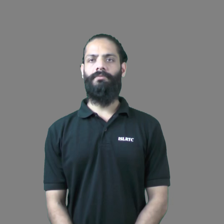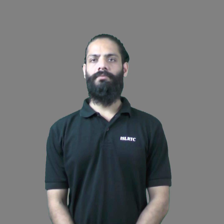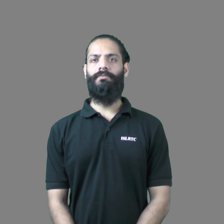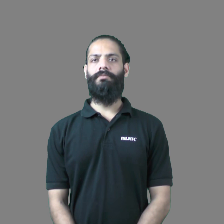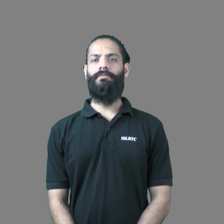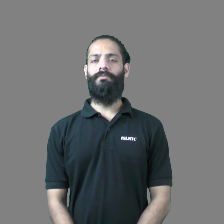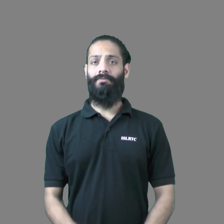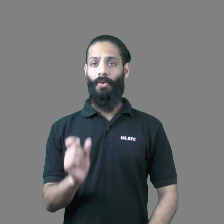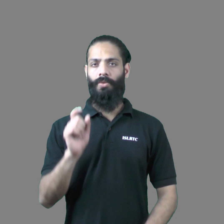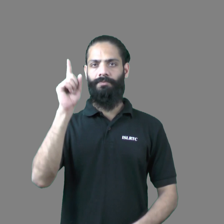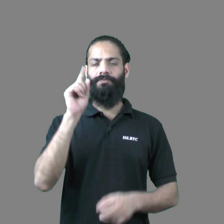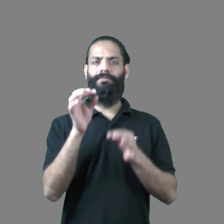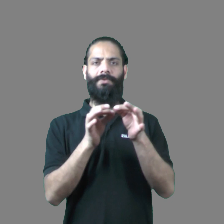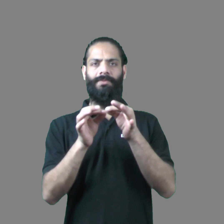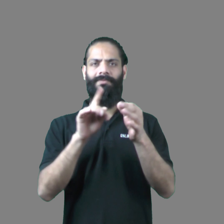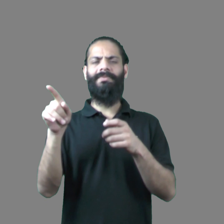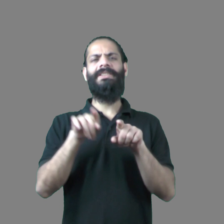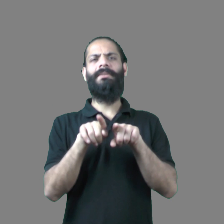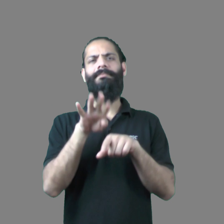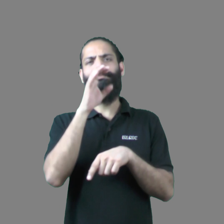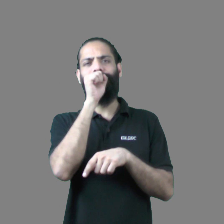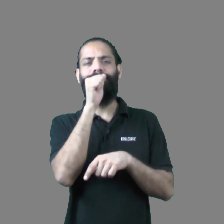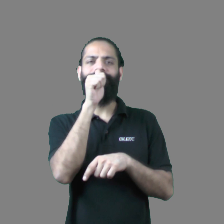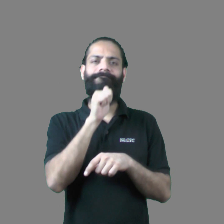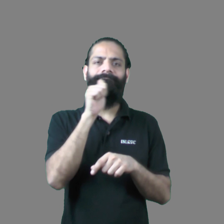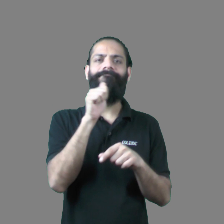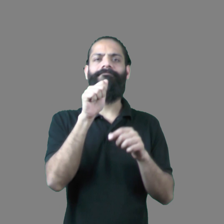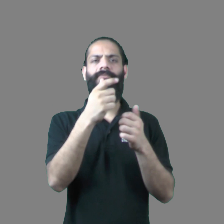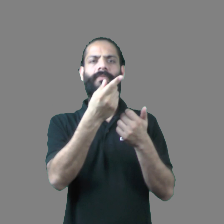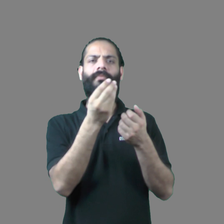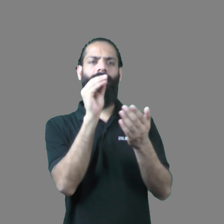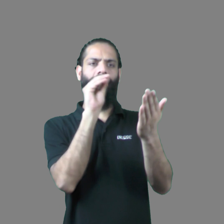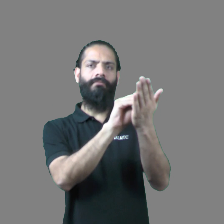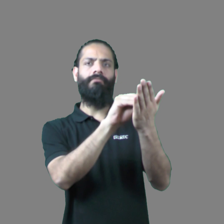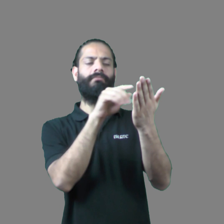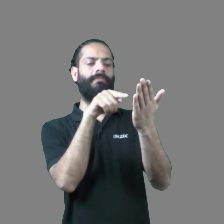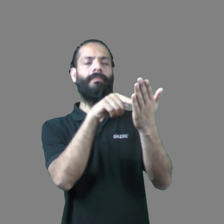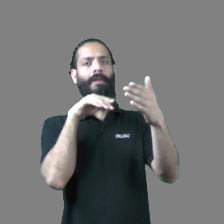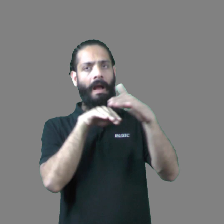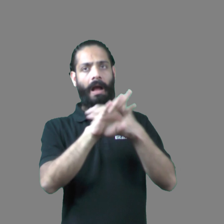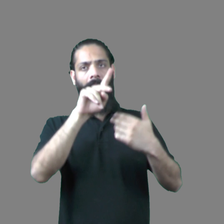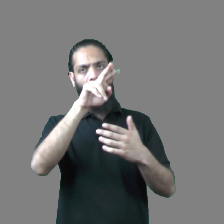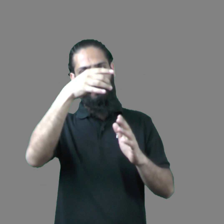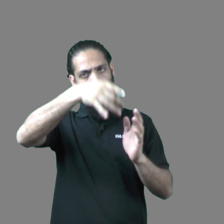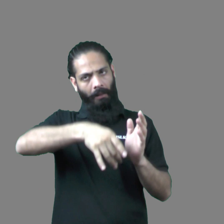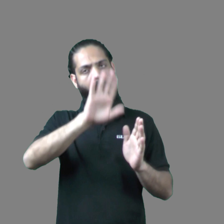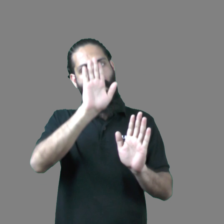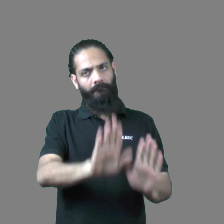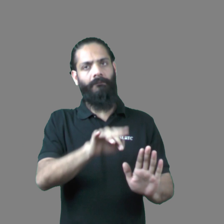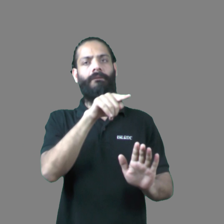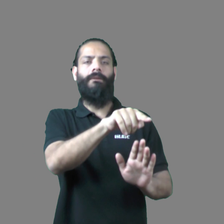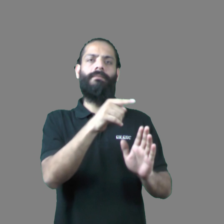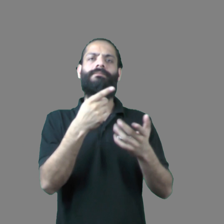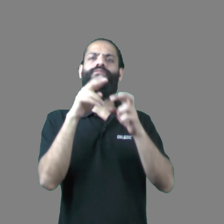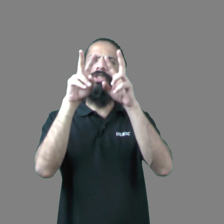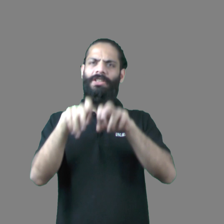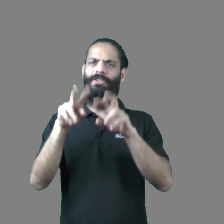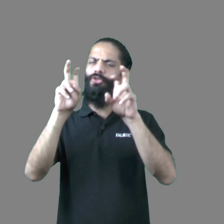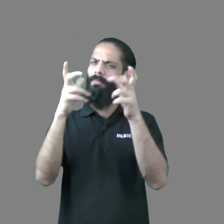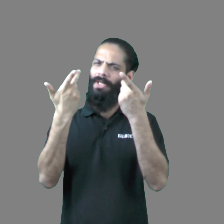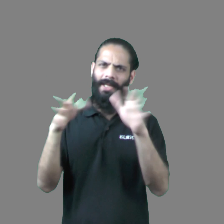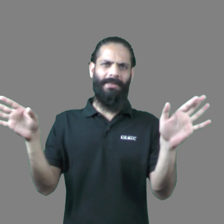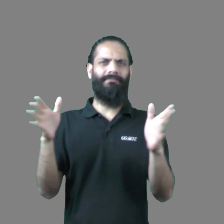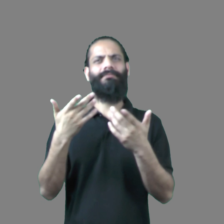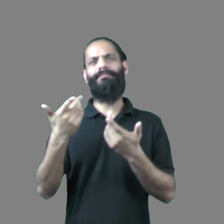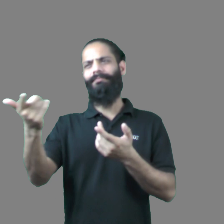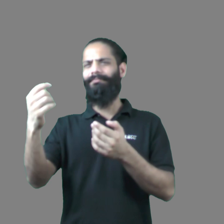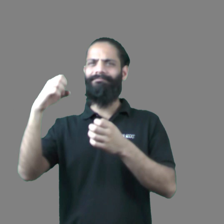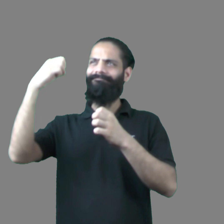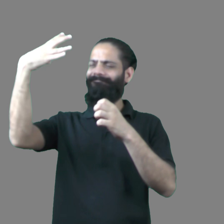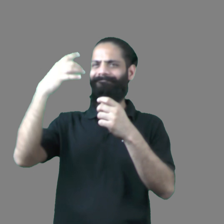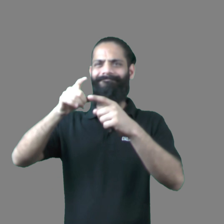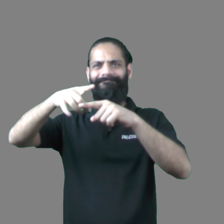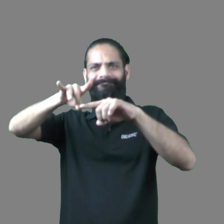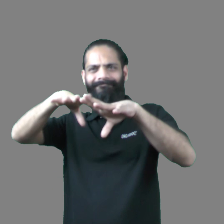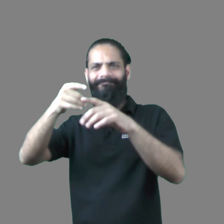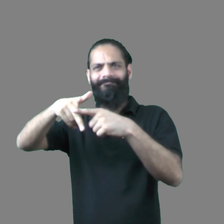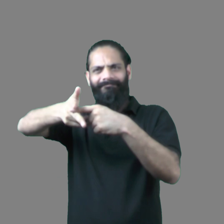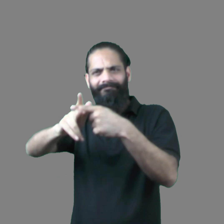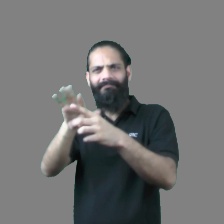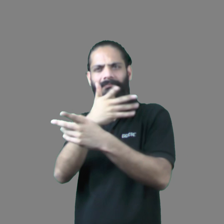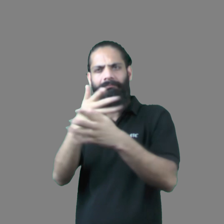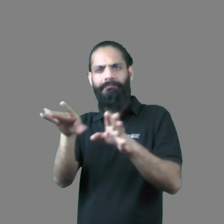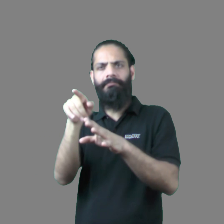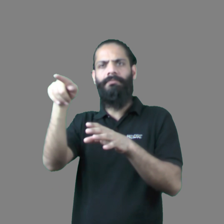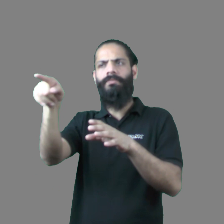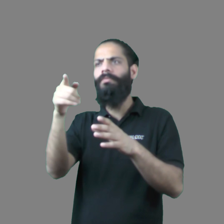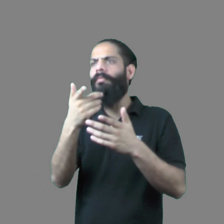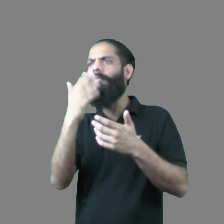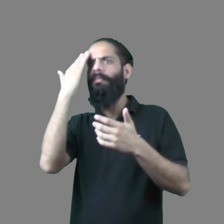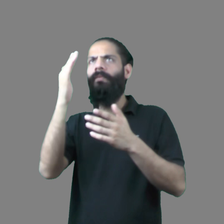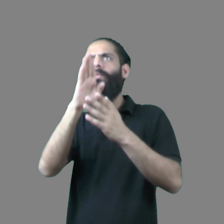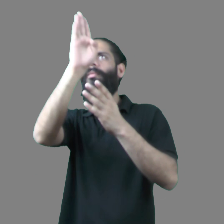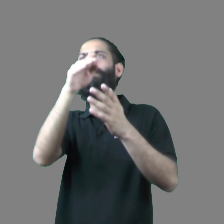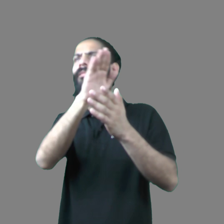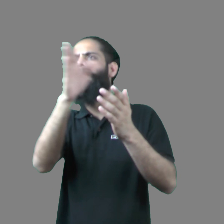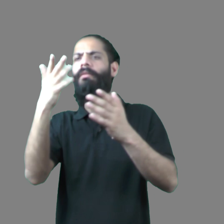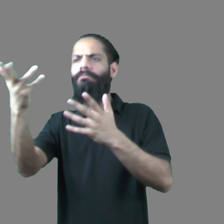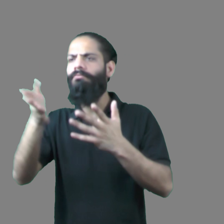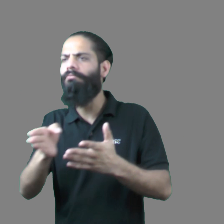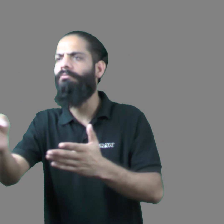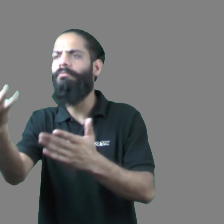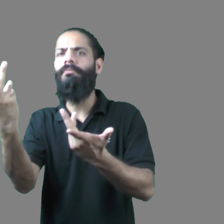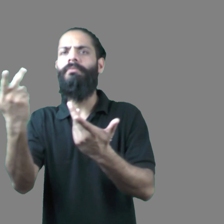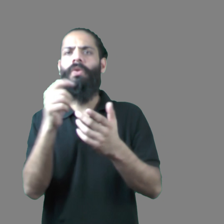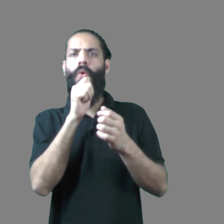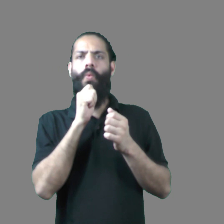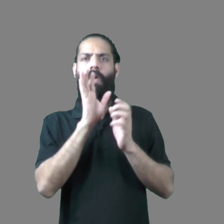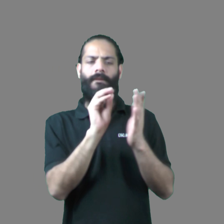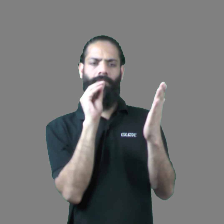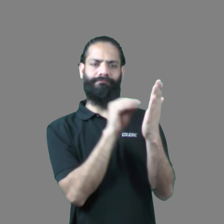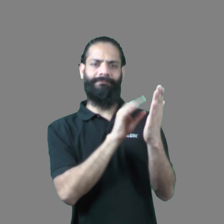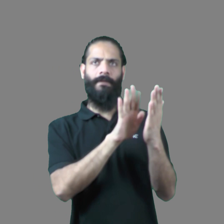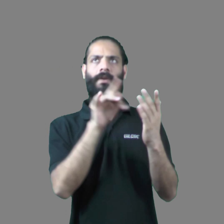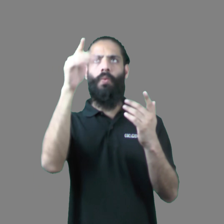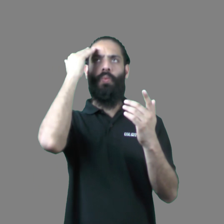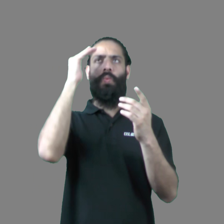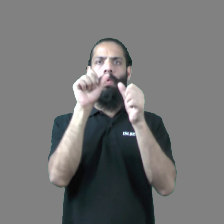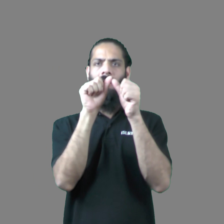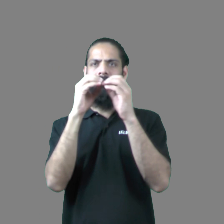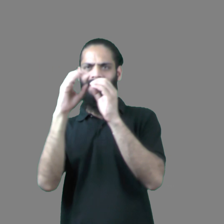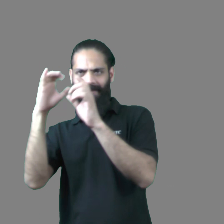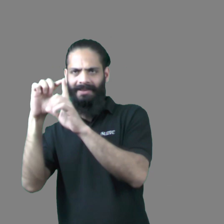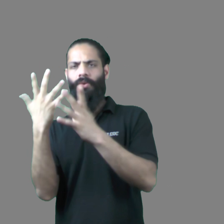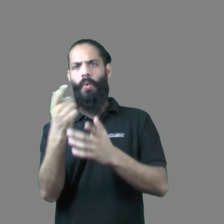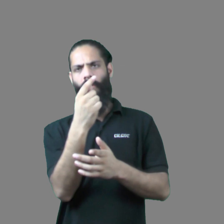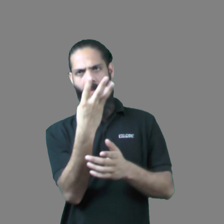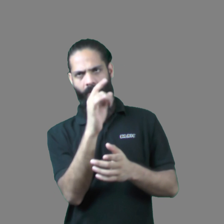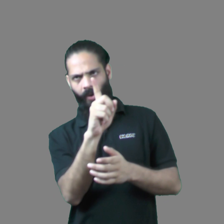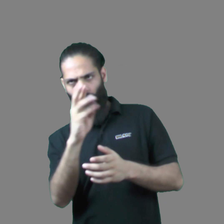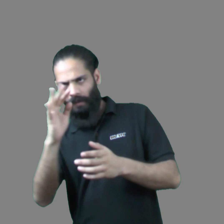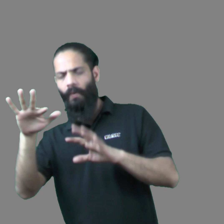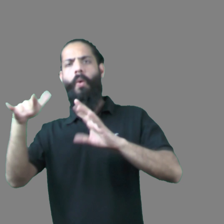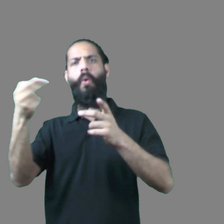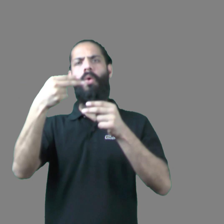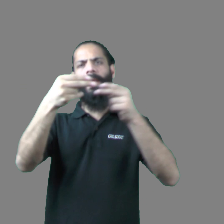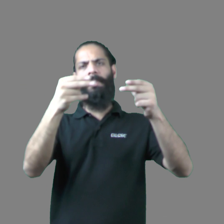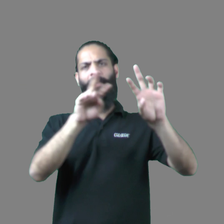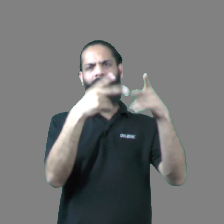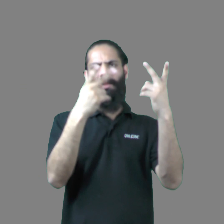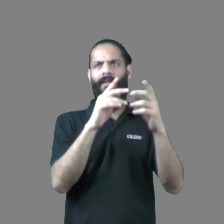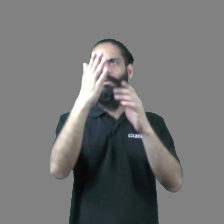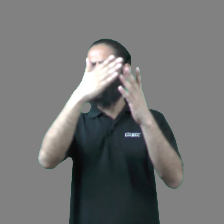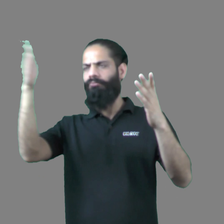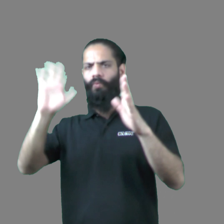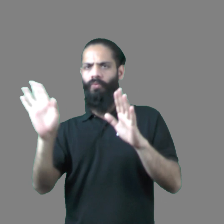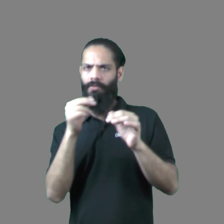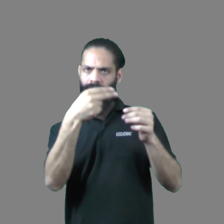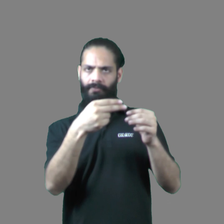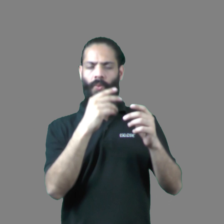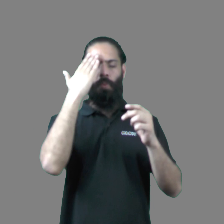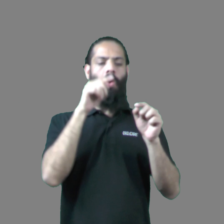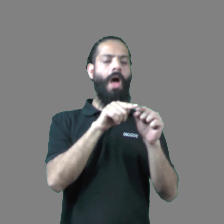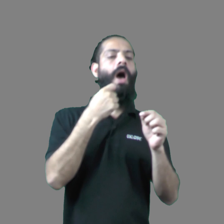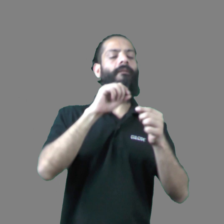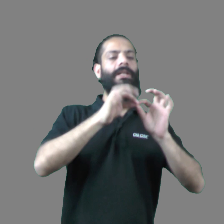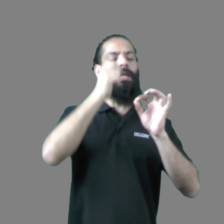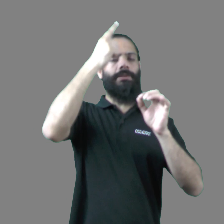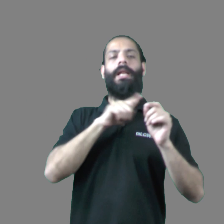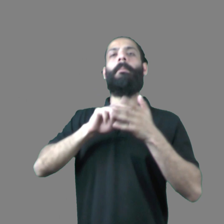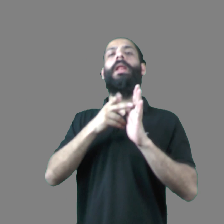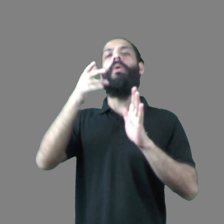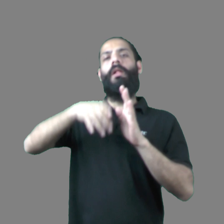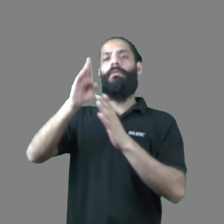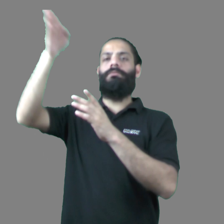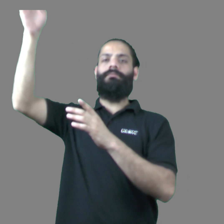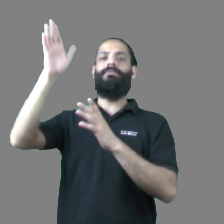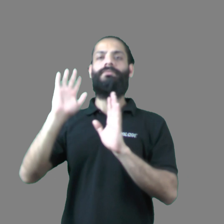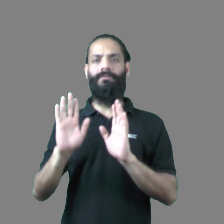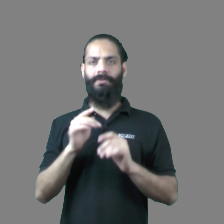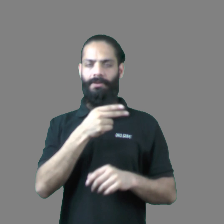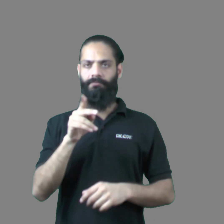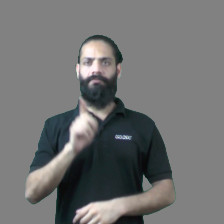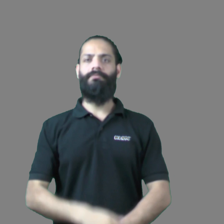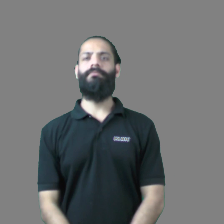Codes